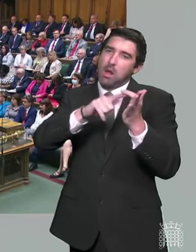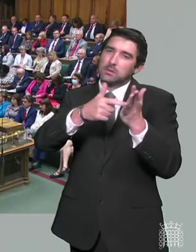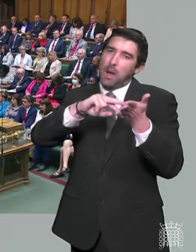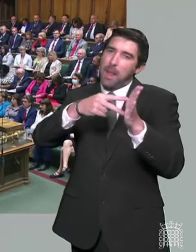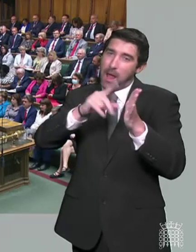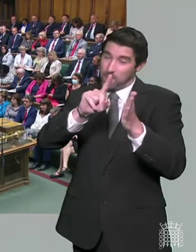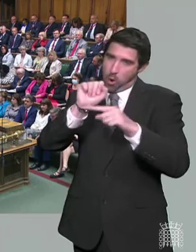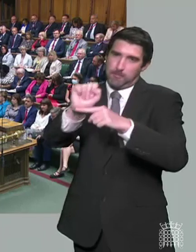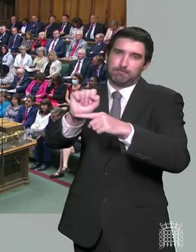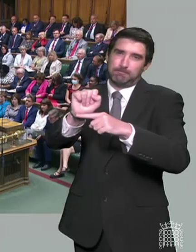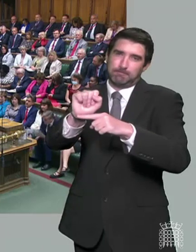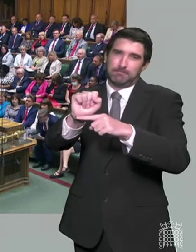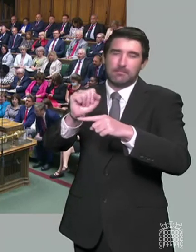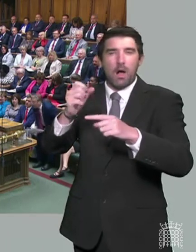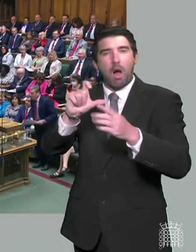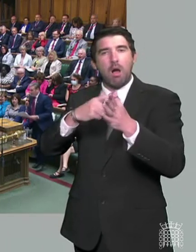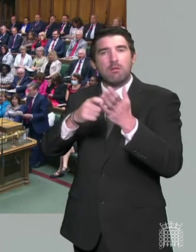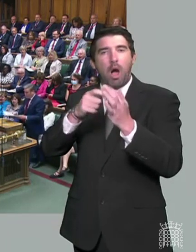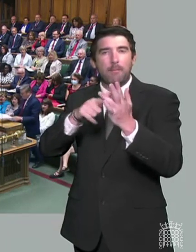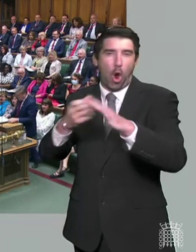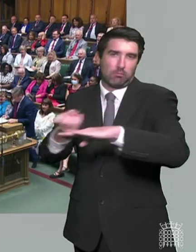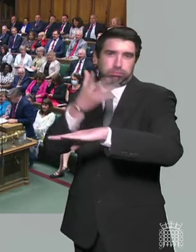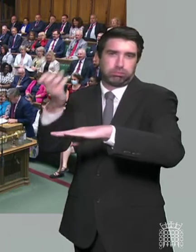We now come to the Leader of the Opposition.